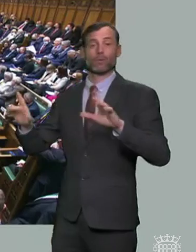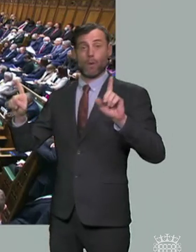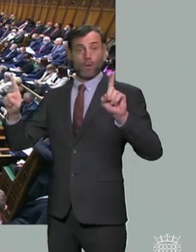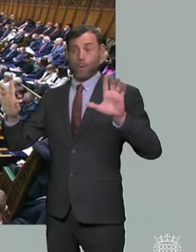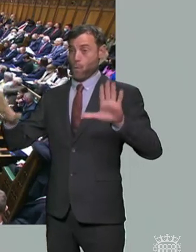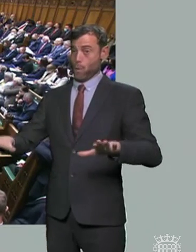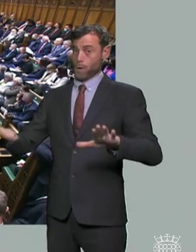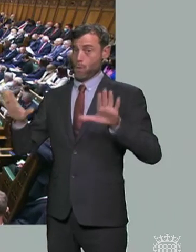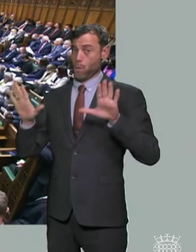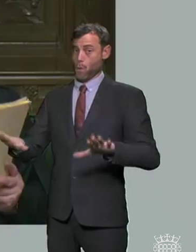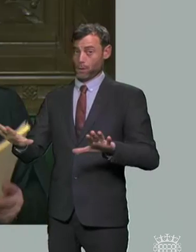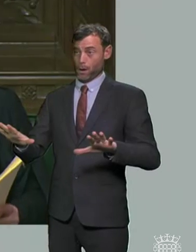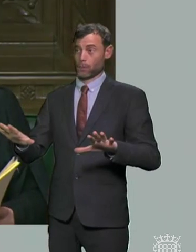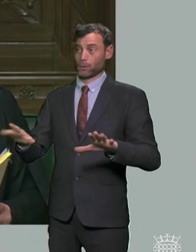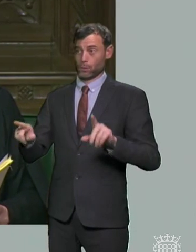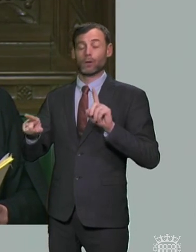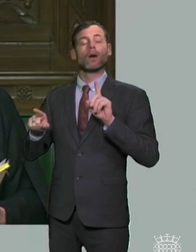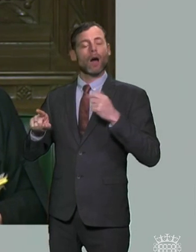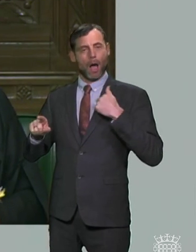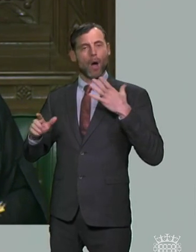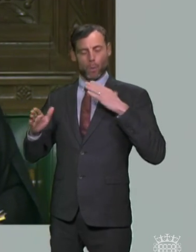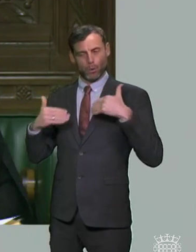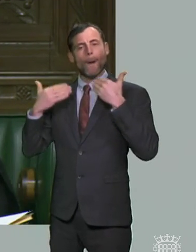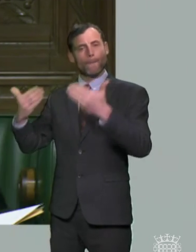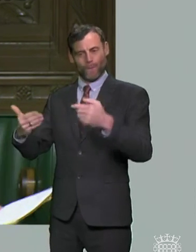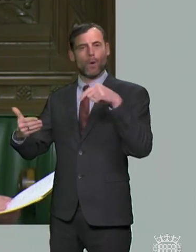Order. Let us try to get on with questions.